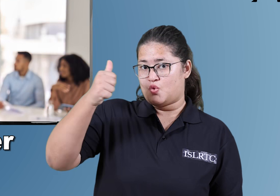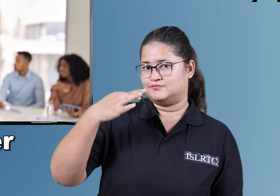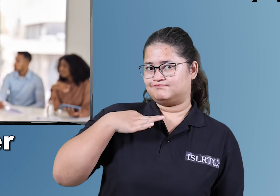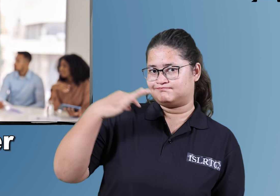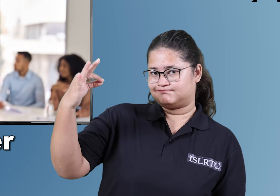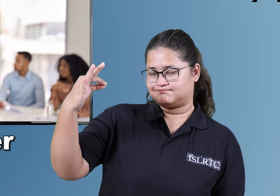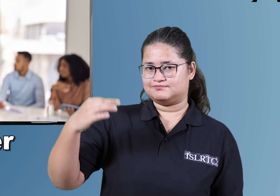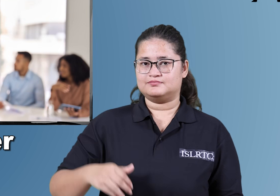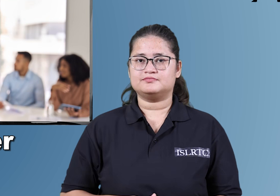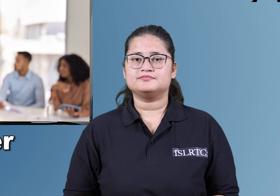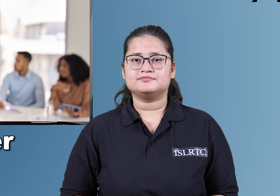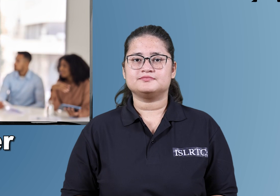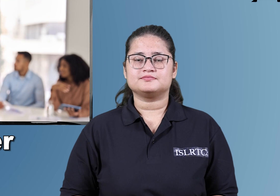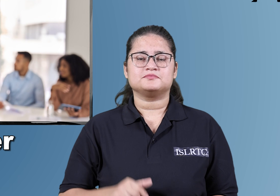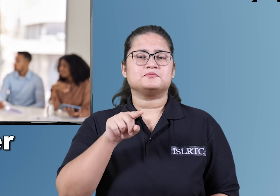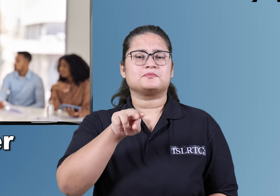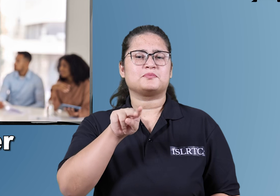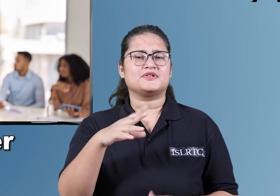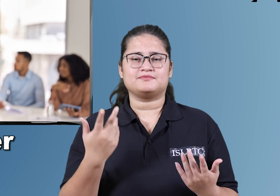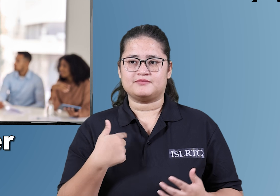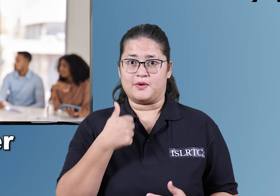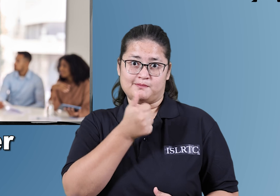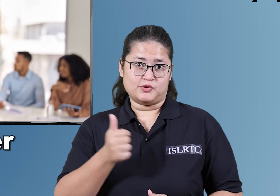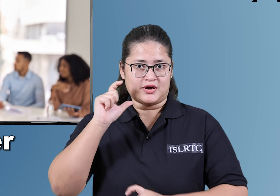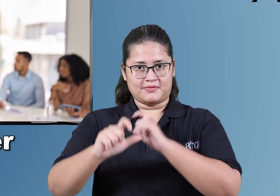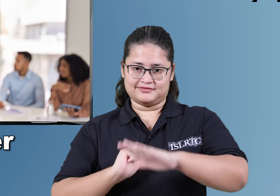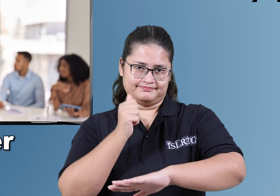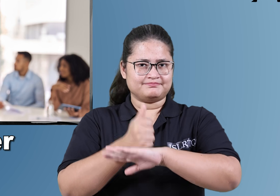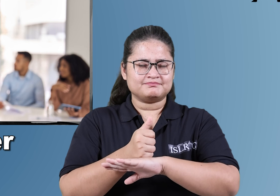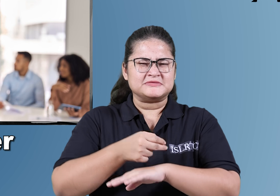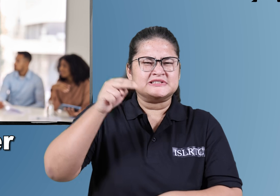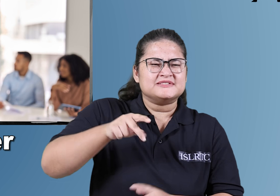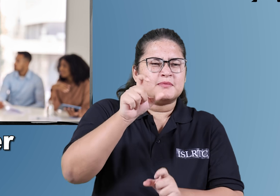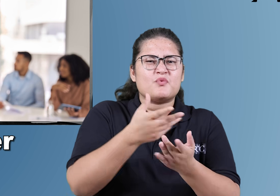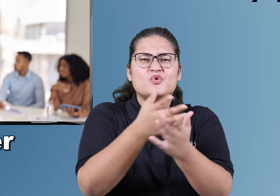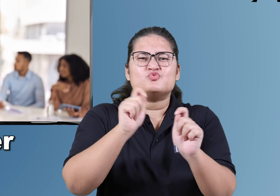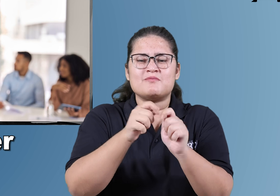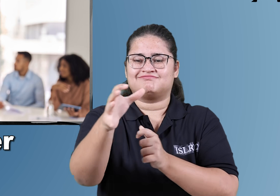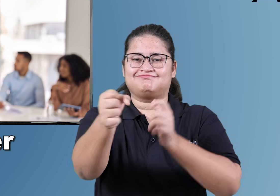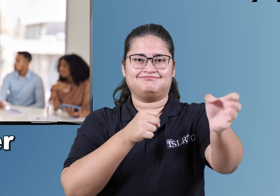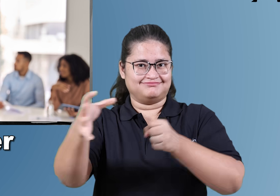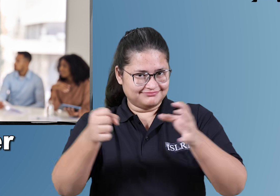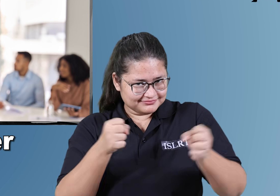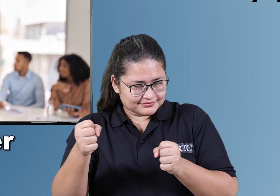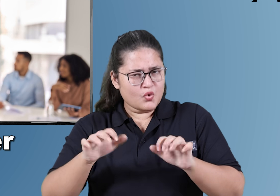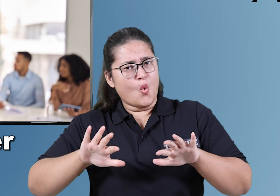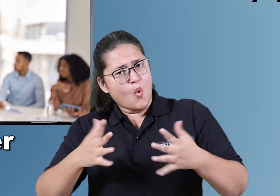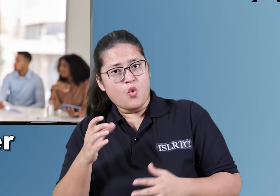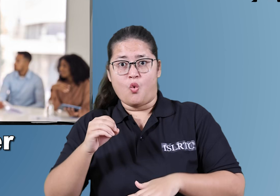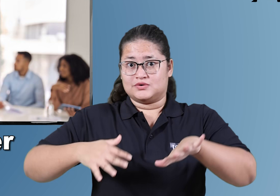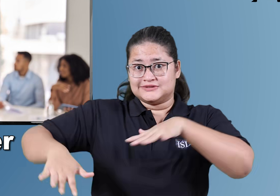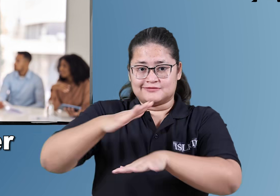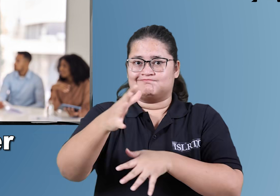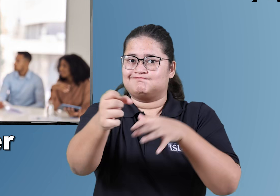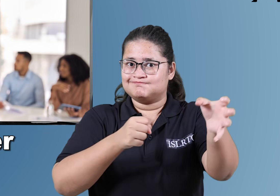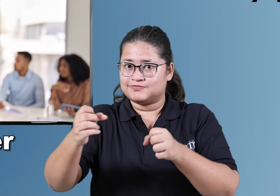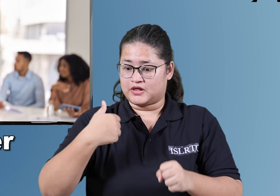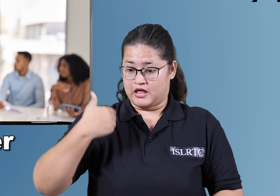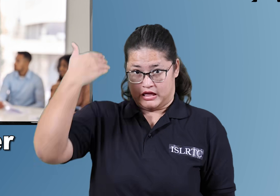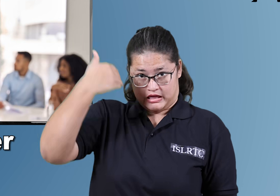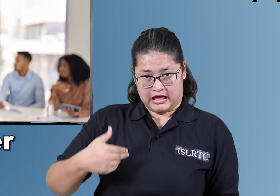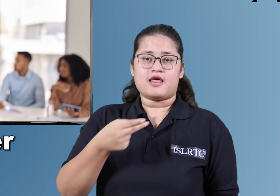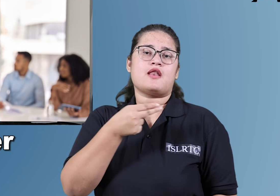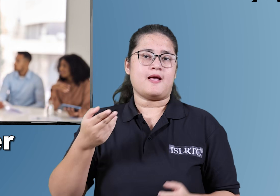Employer A person or organization that hires someone to work for them.